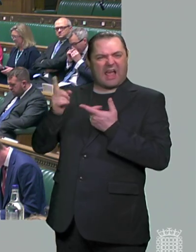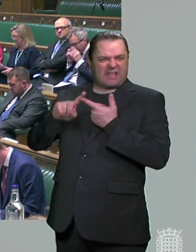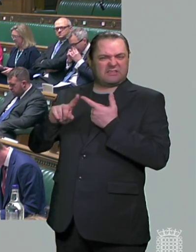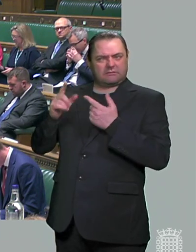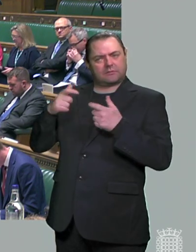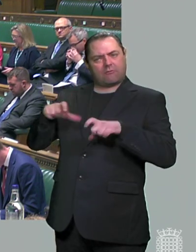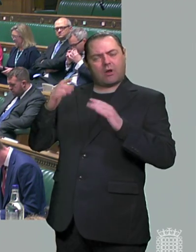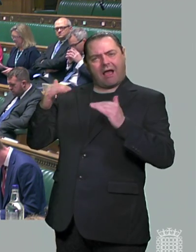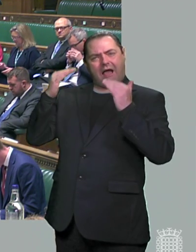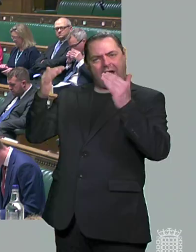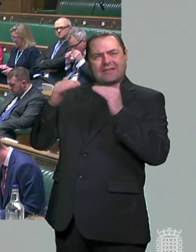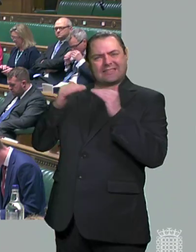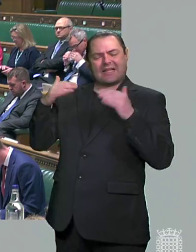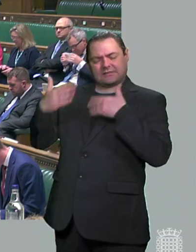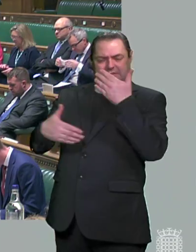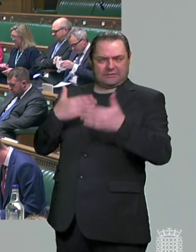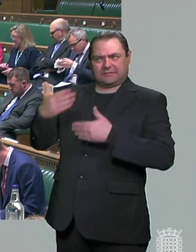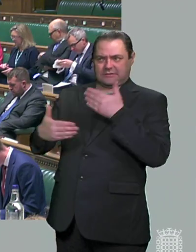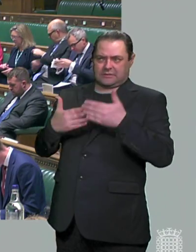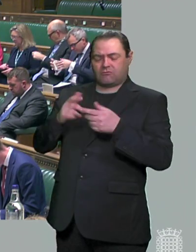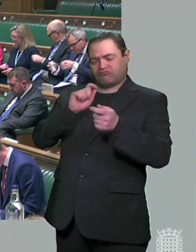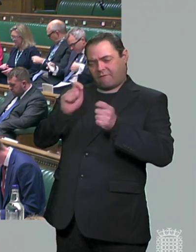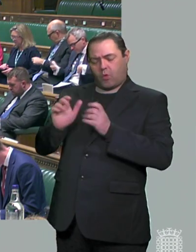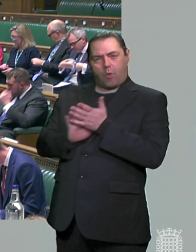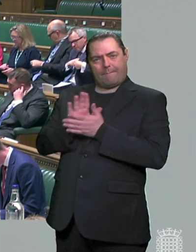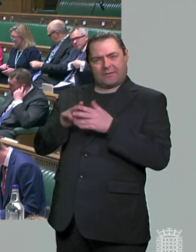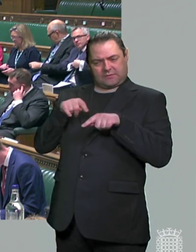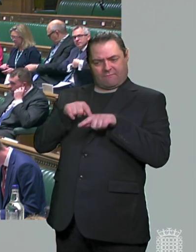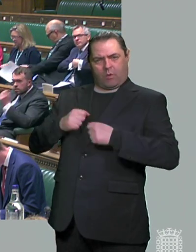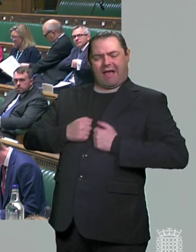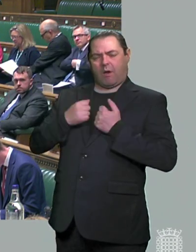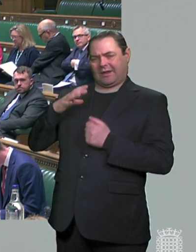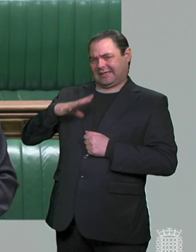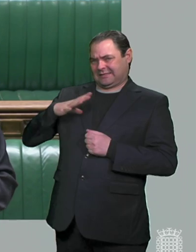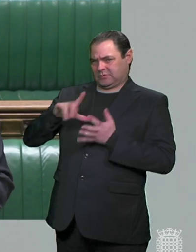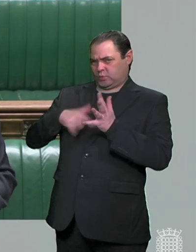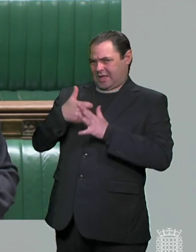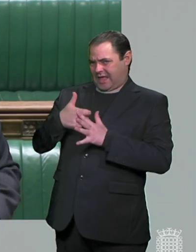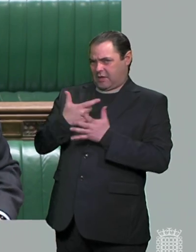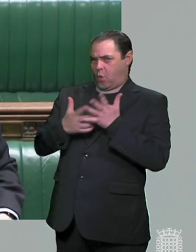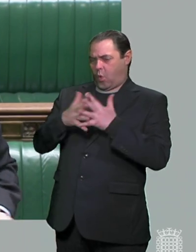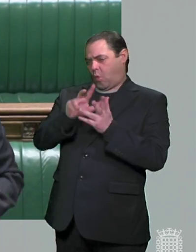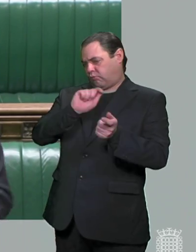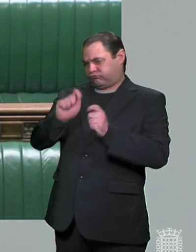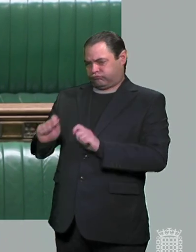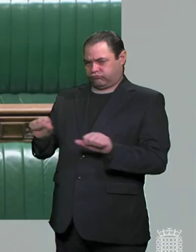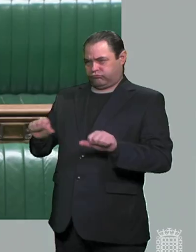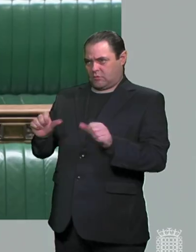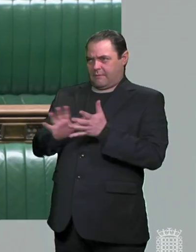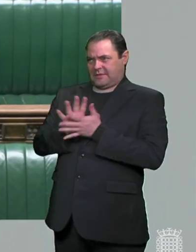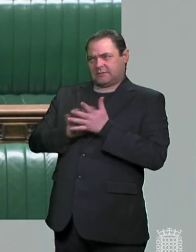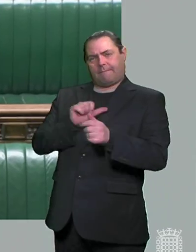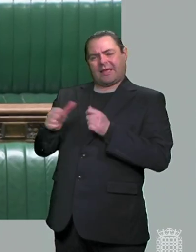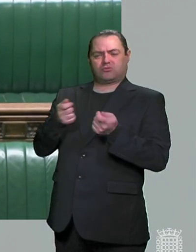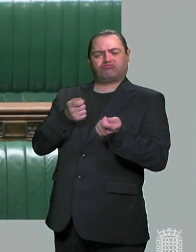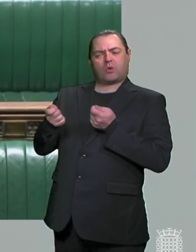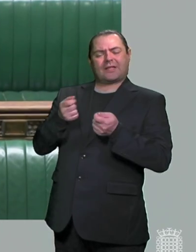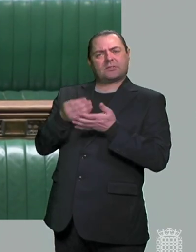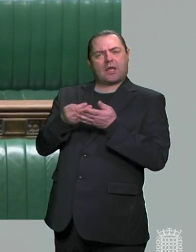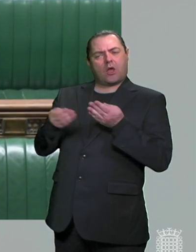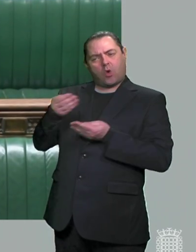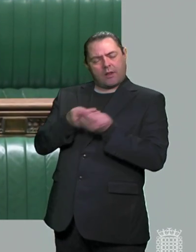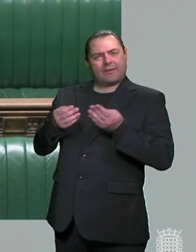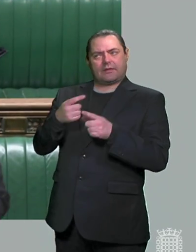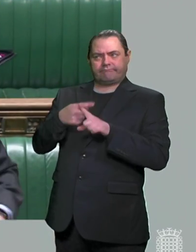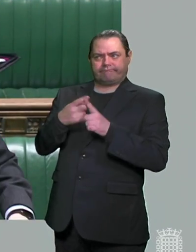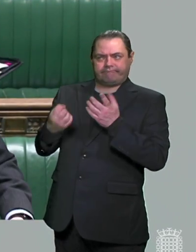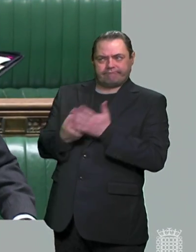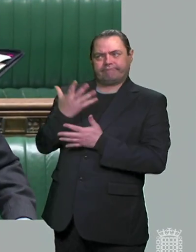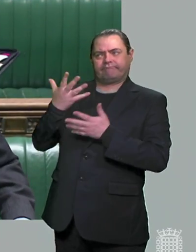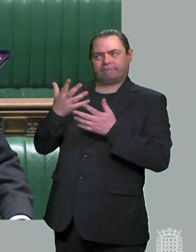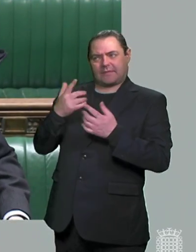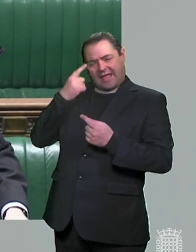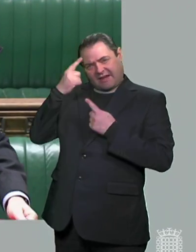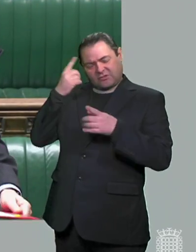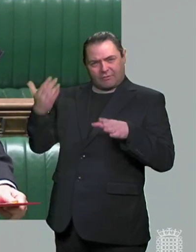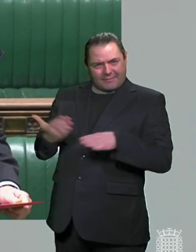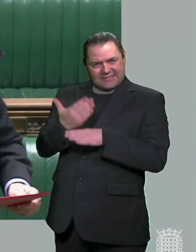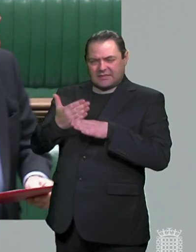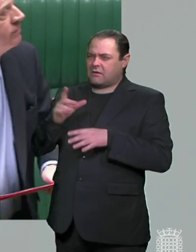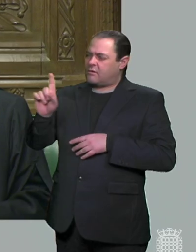Reform will ensure that regulations meet the needs of the United Kingdom, and will provide the opportunity for us to become the best regulated economy in the world, encouraging prosperity, business innovation and—